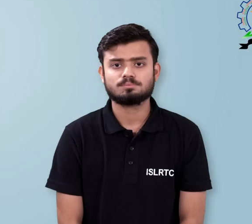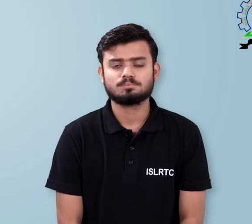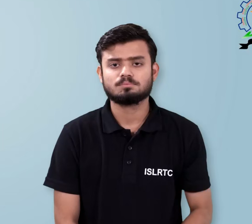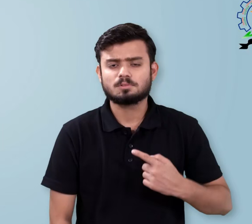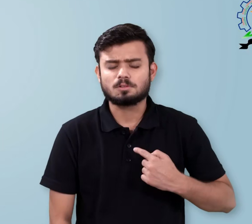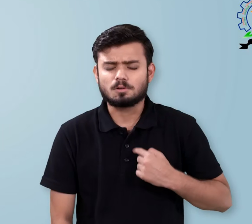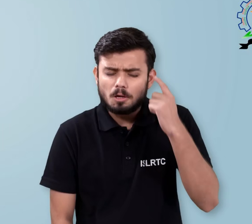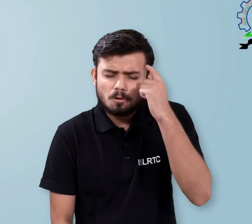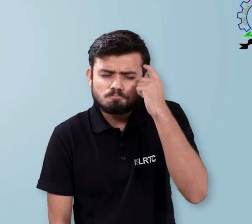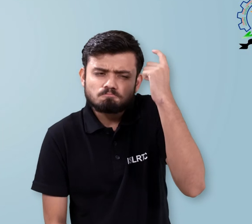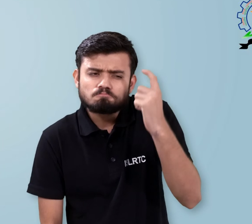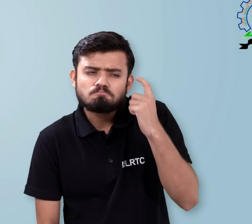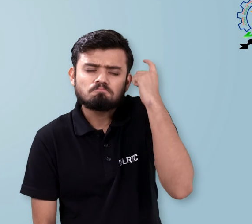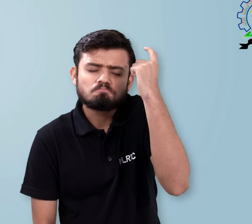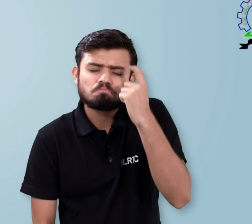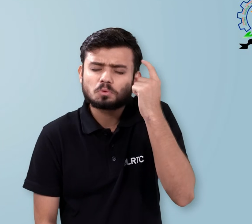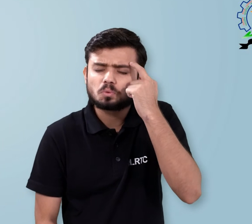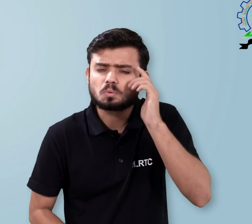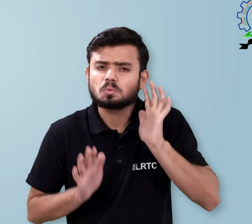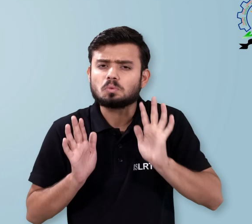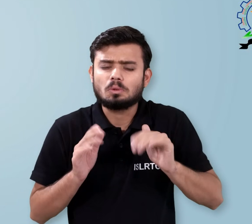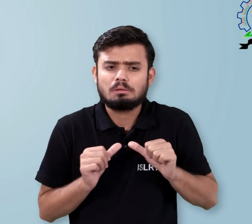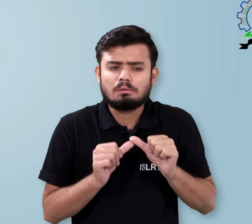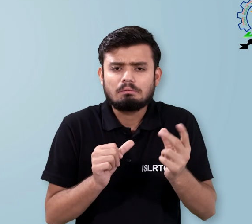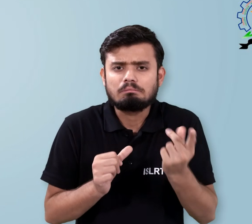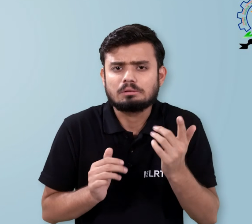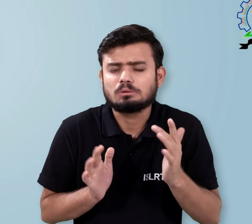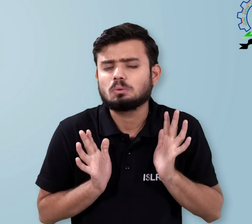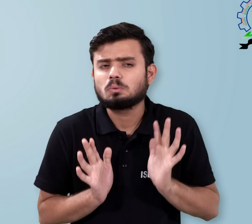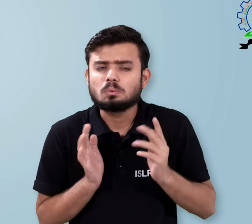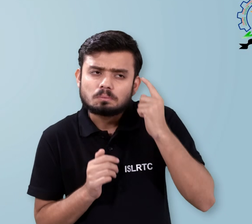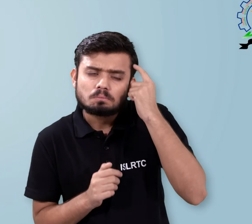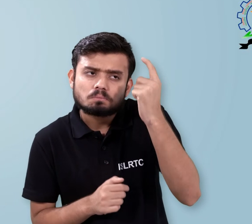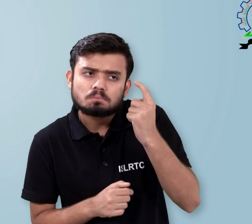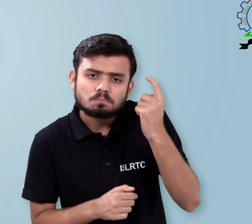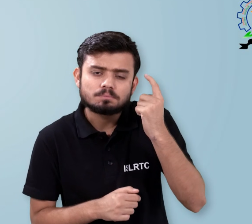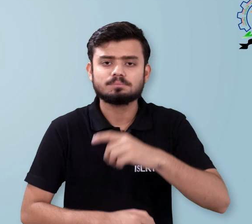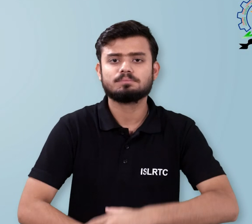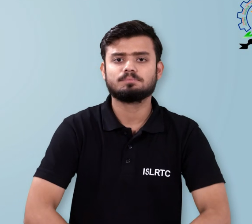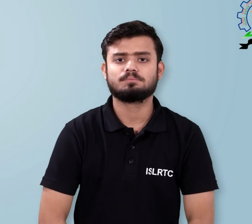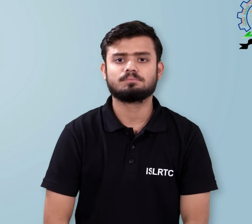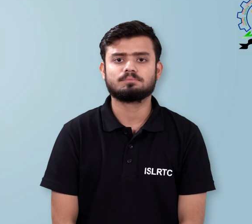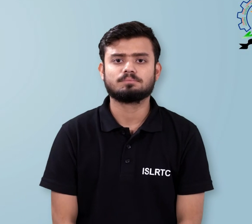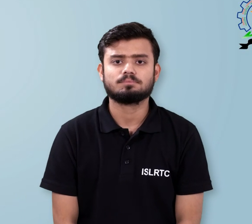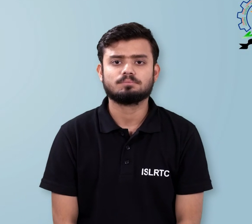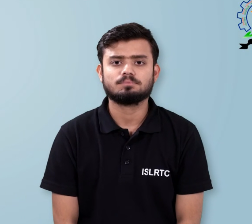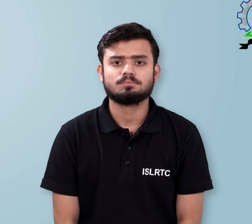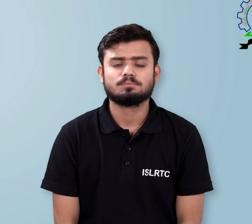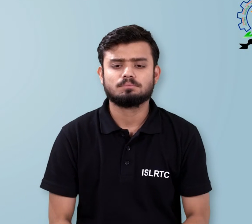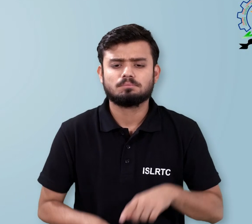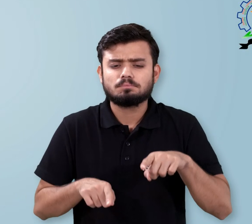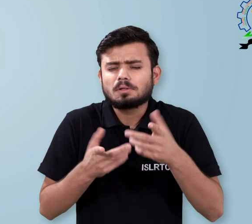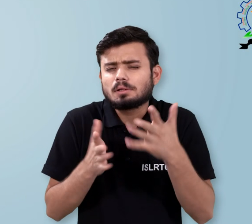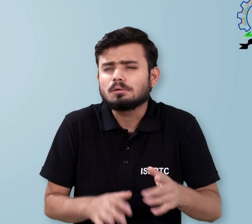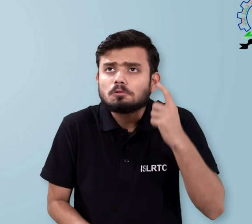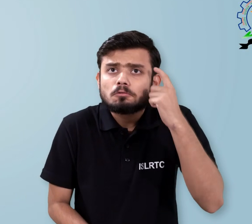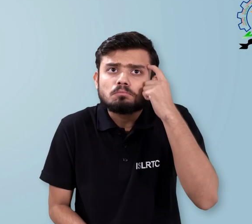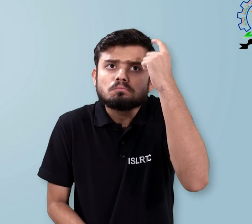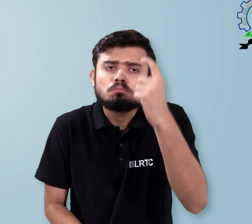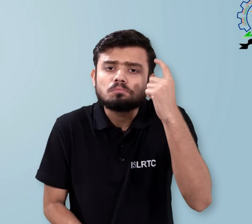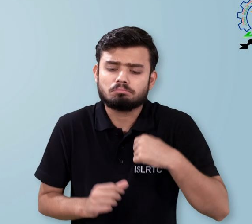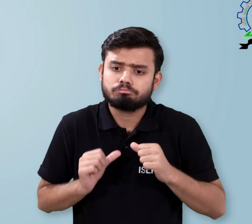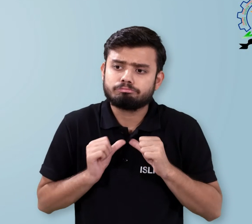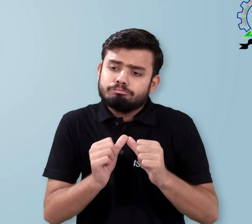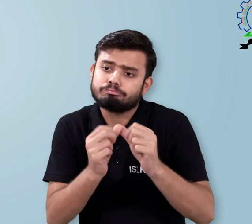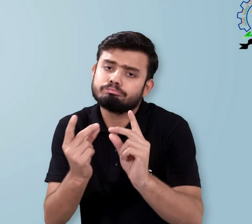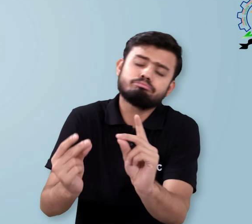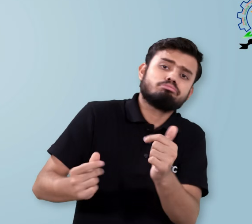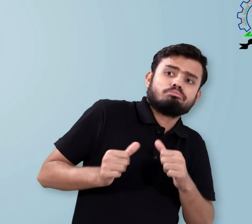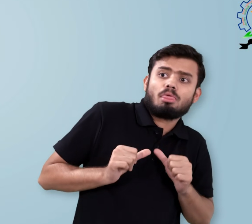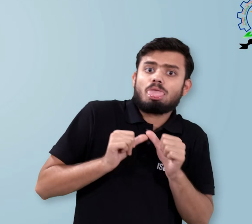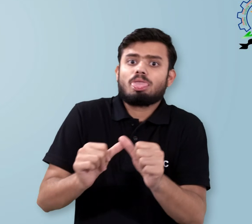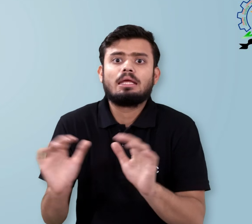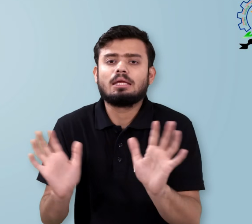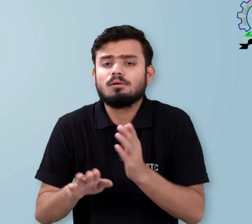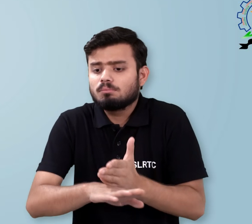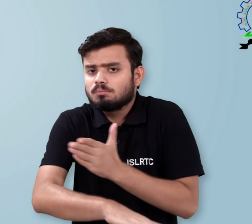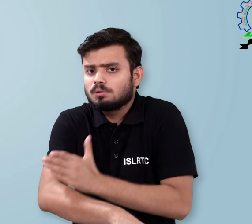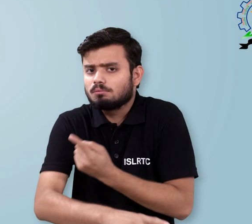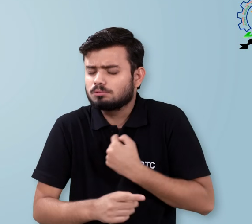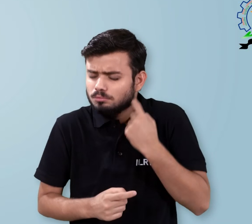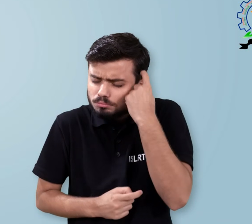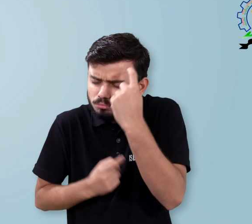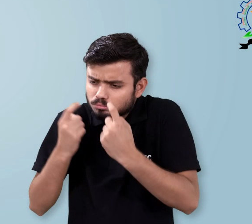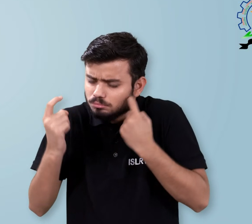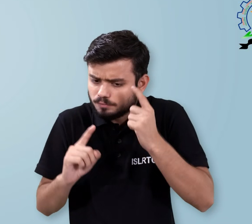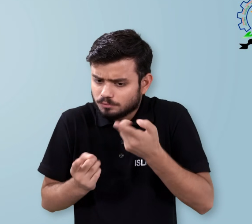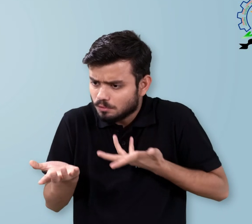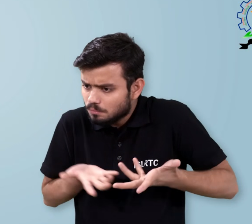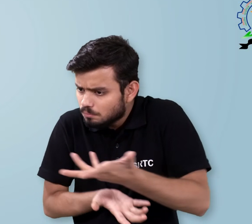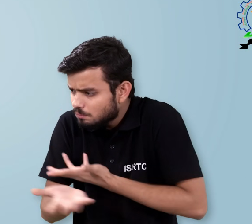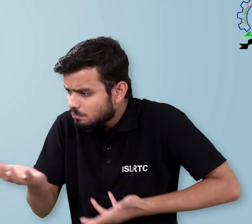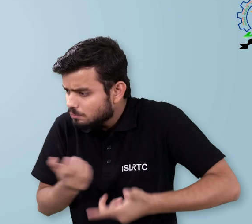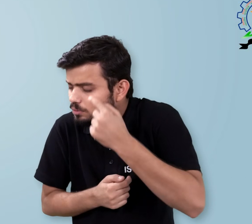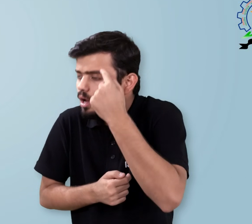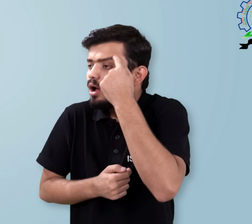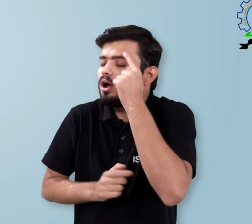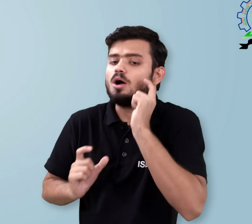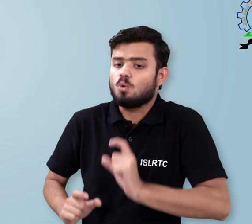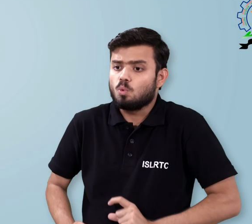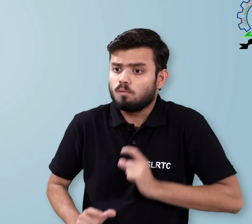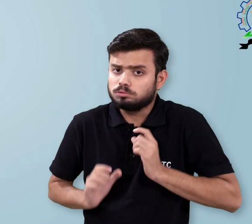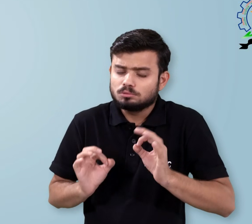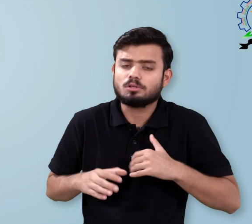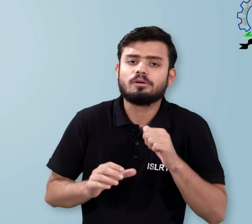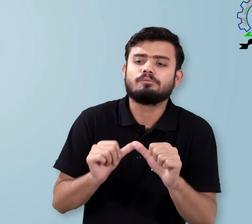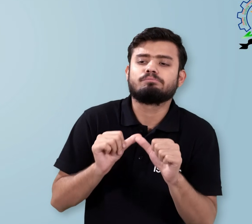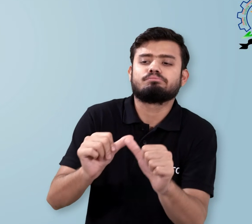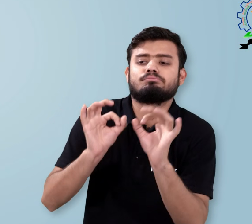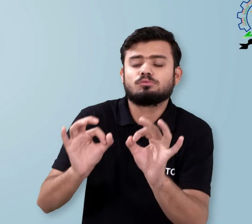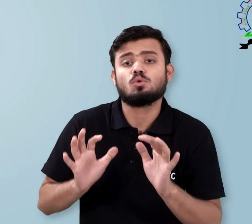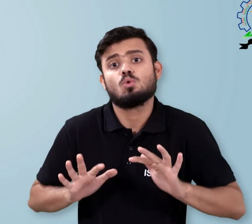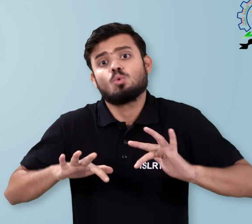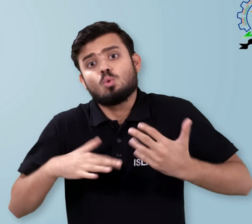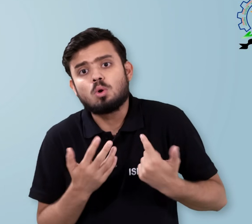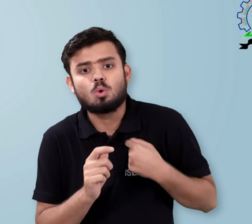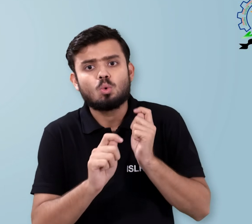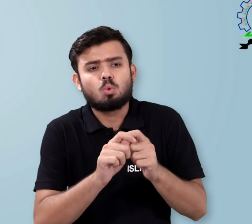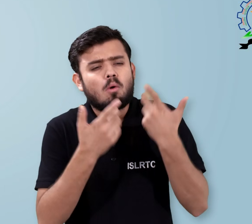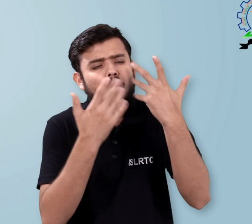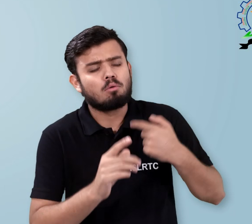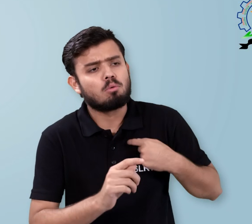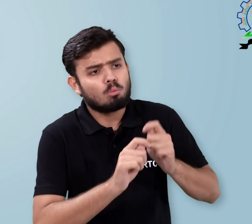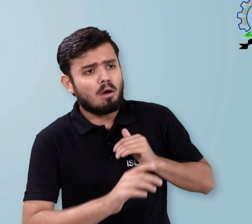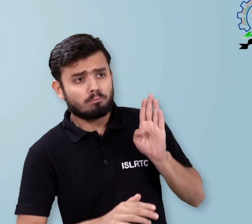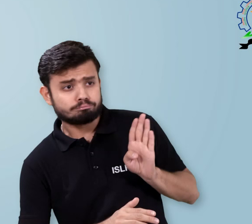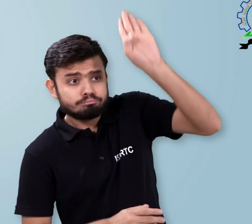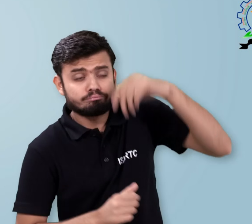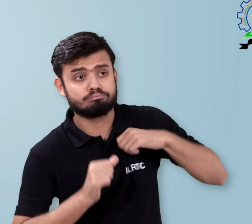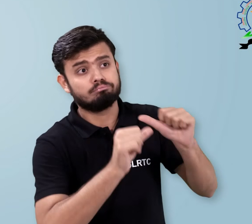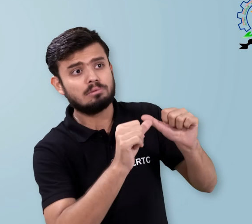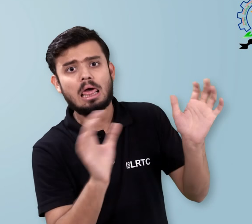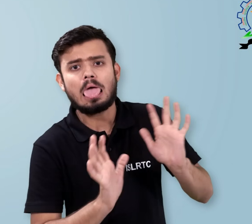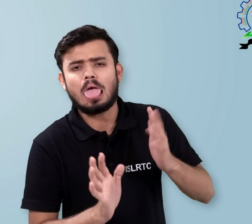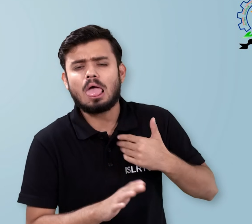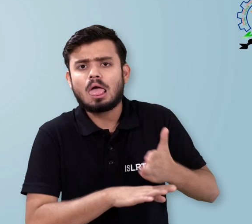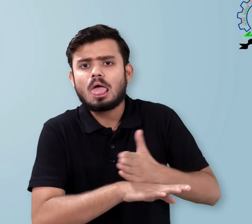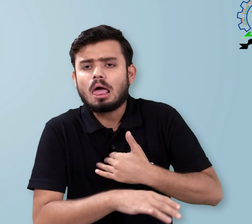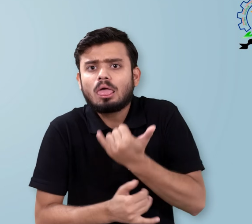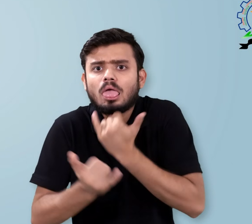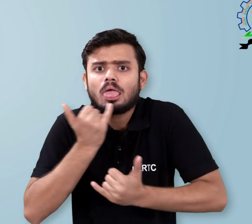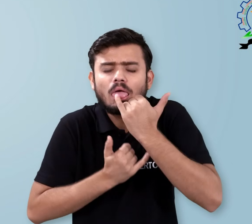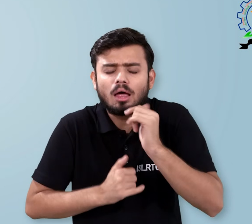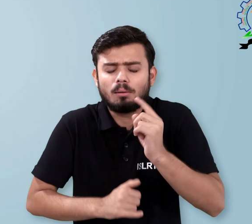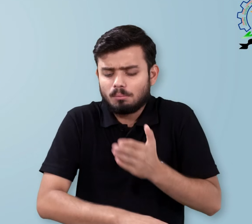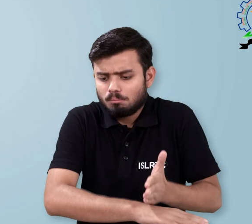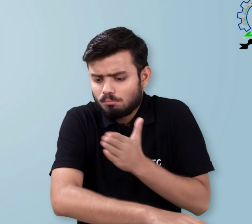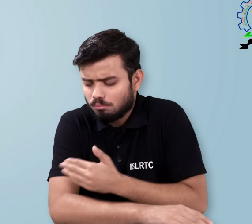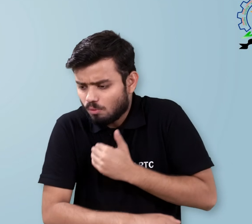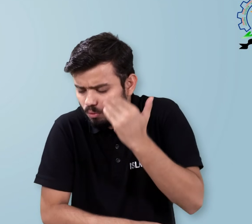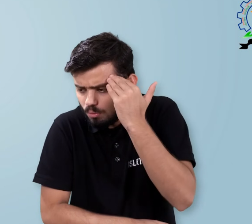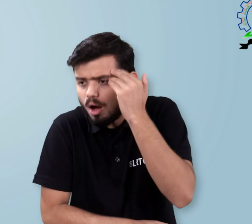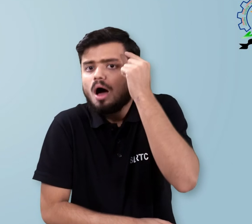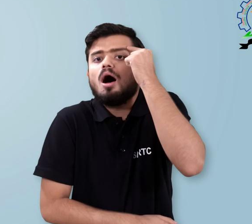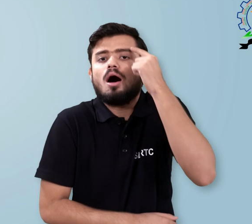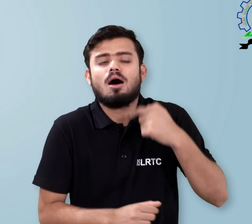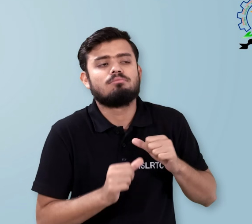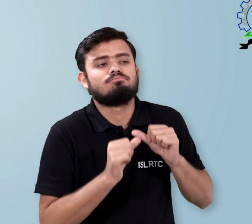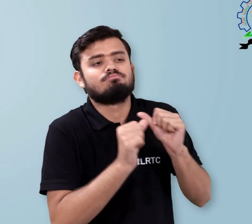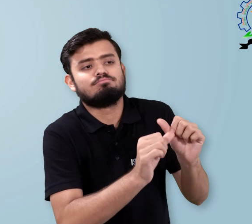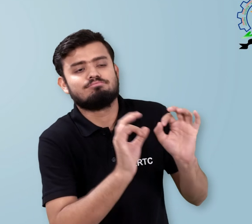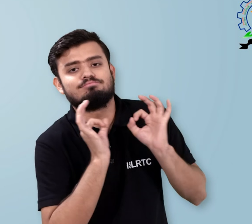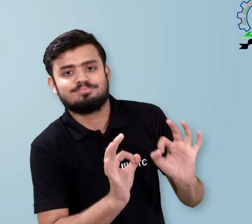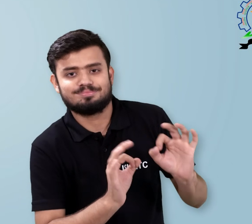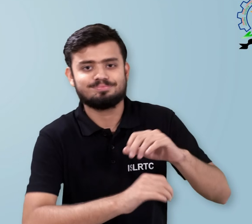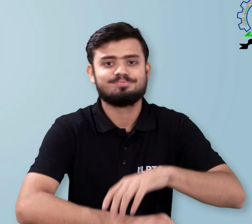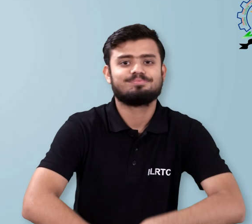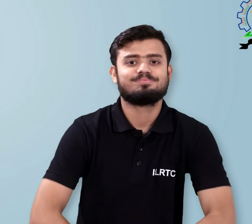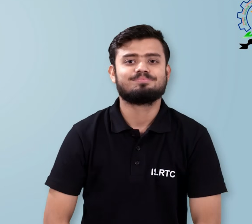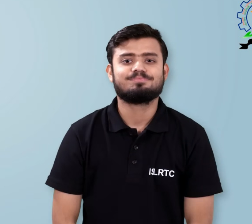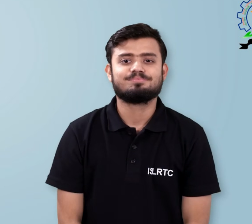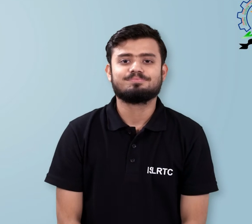Deliberate To think about or discuss issues and decisions carefully.